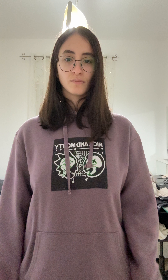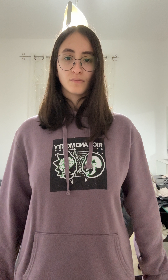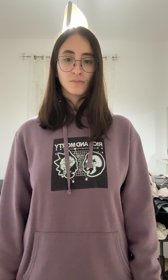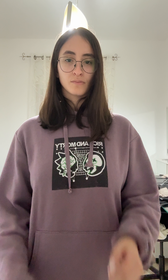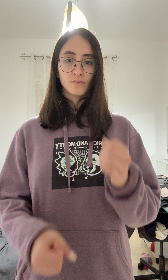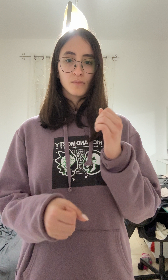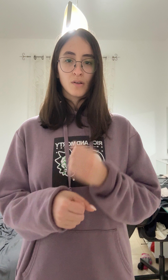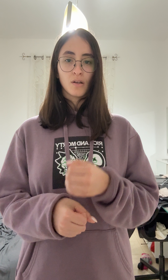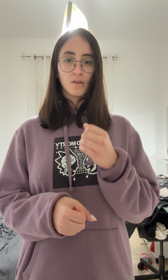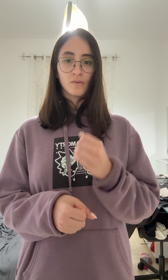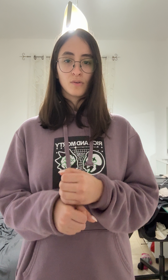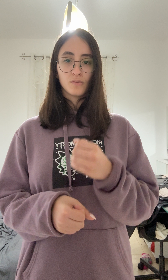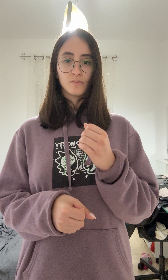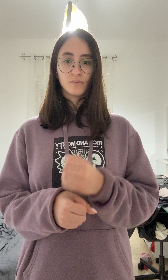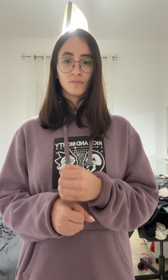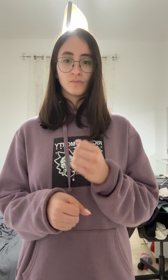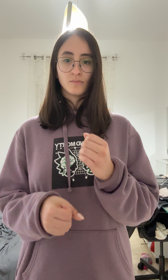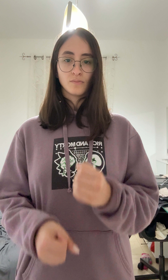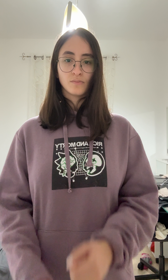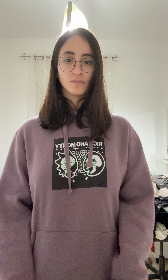לעבוד